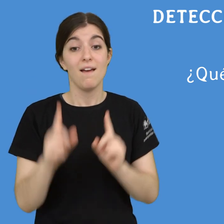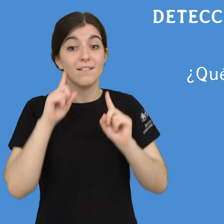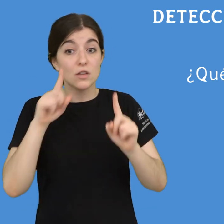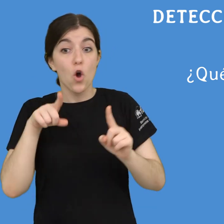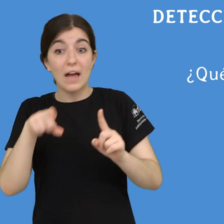caso